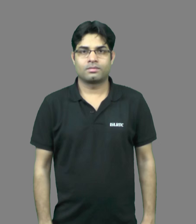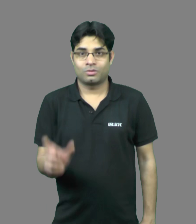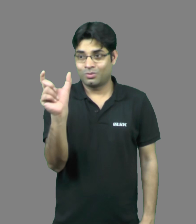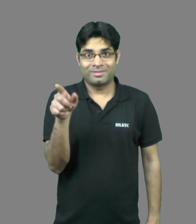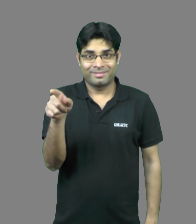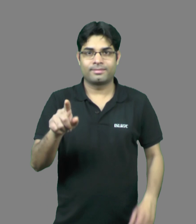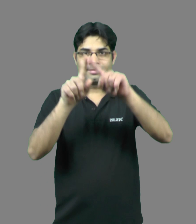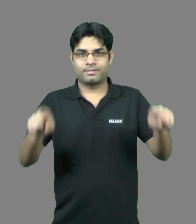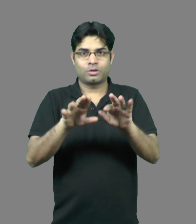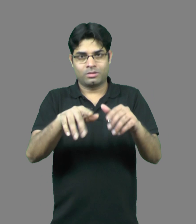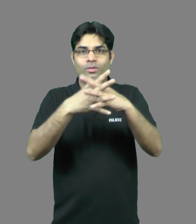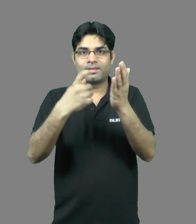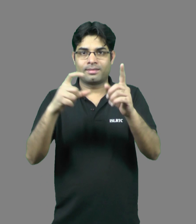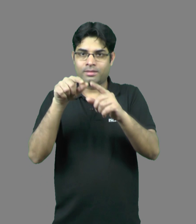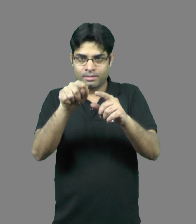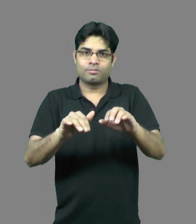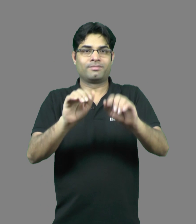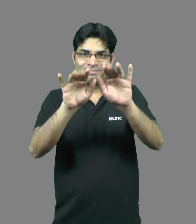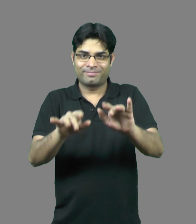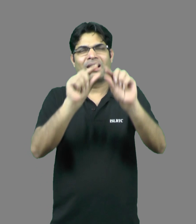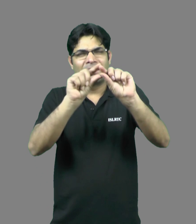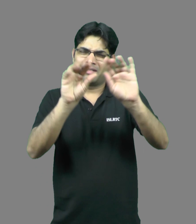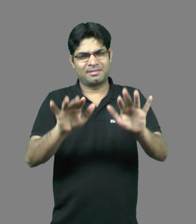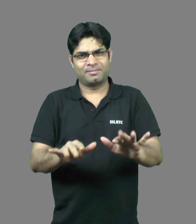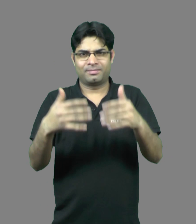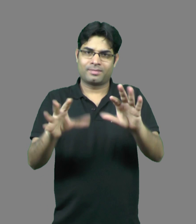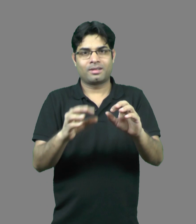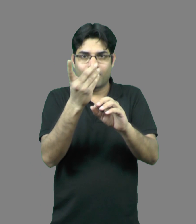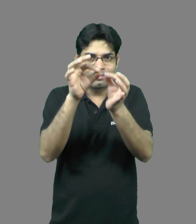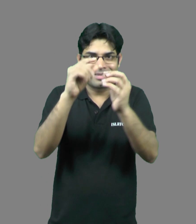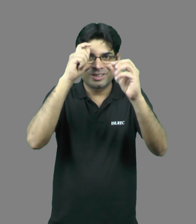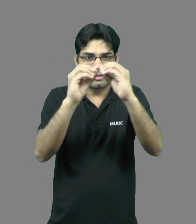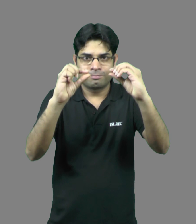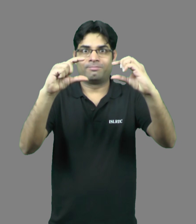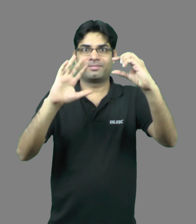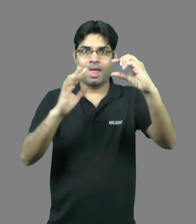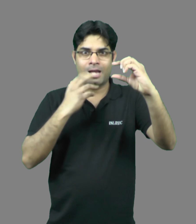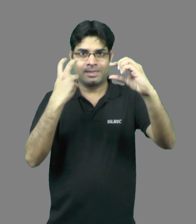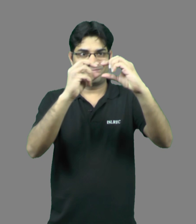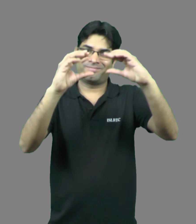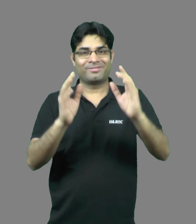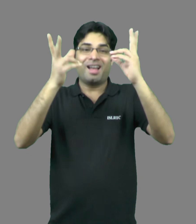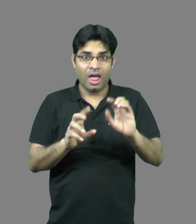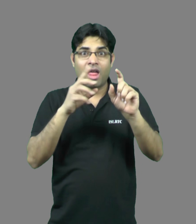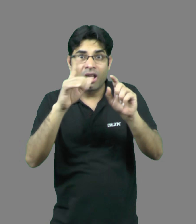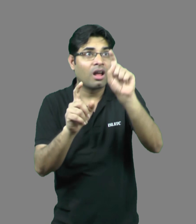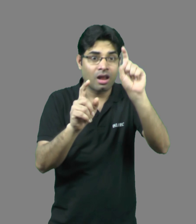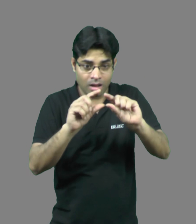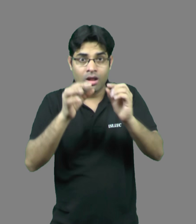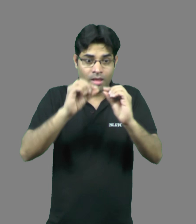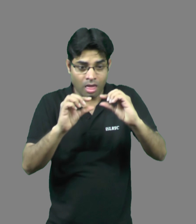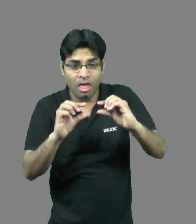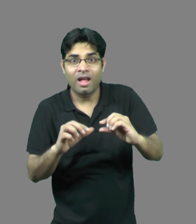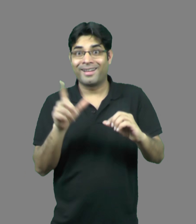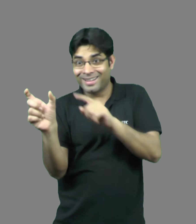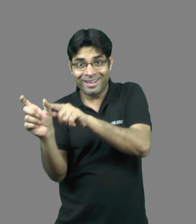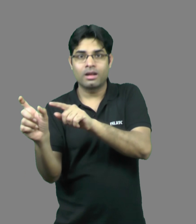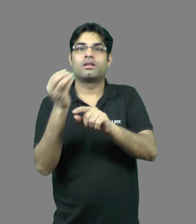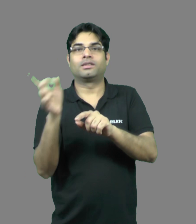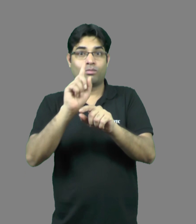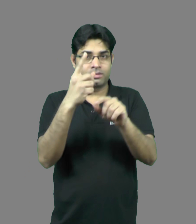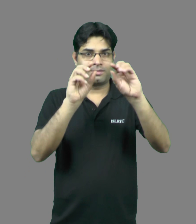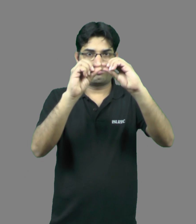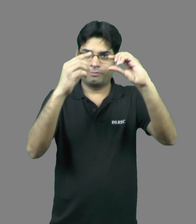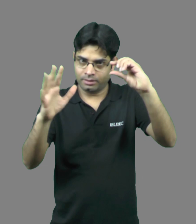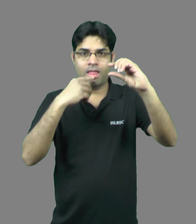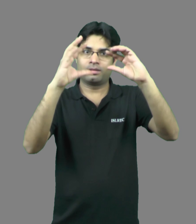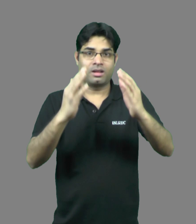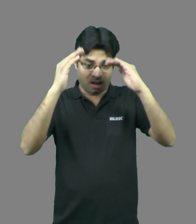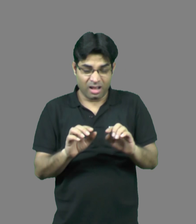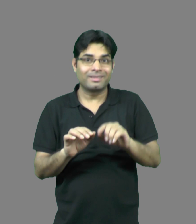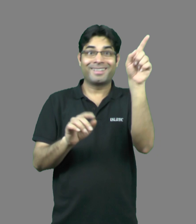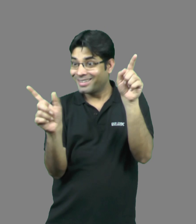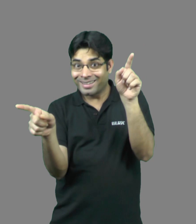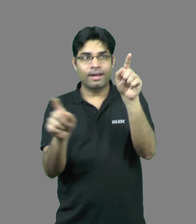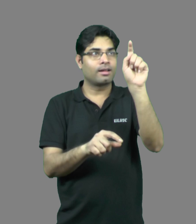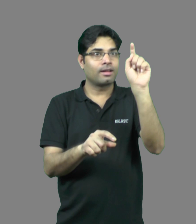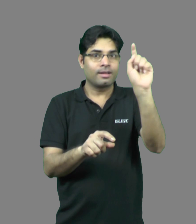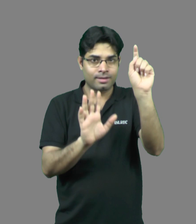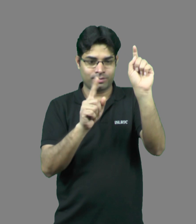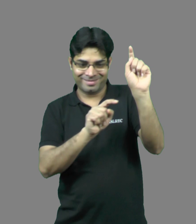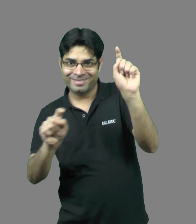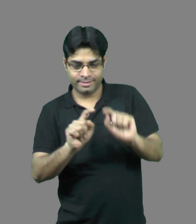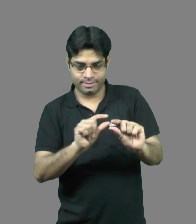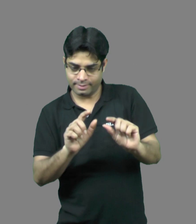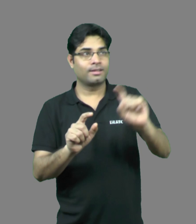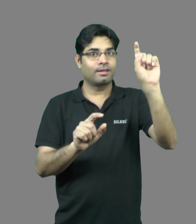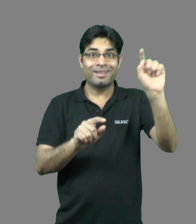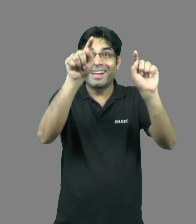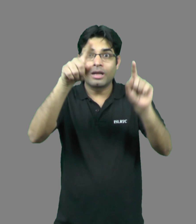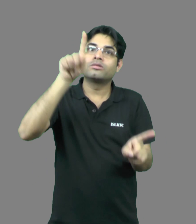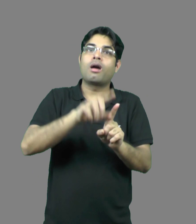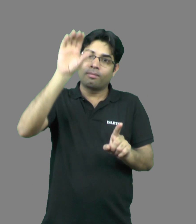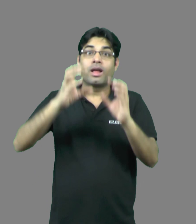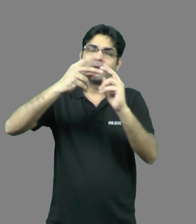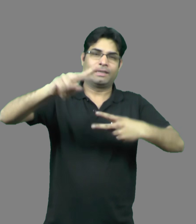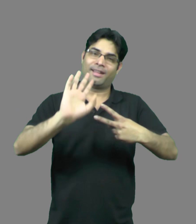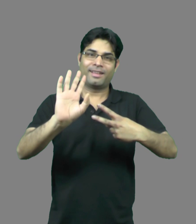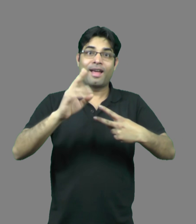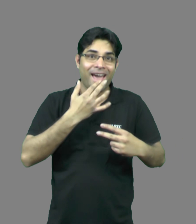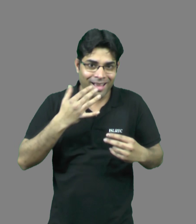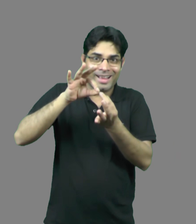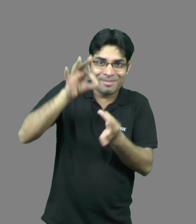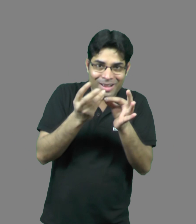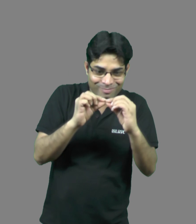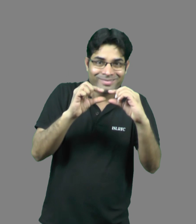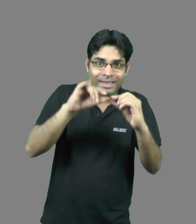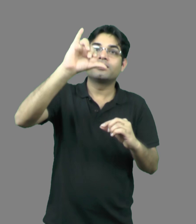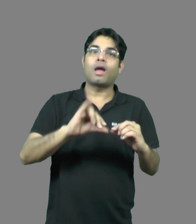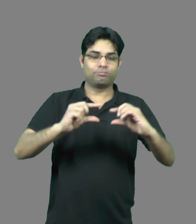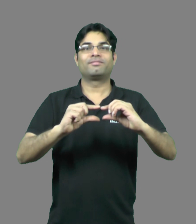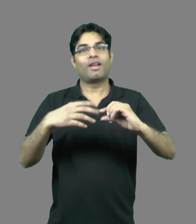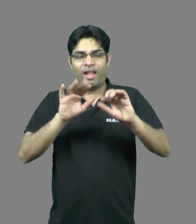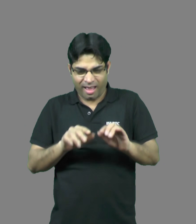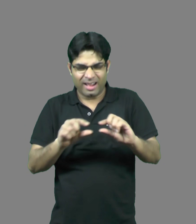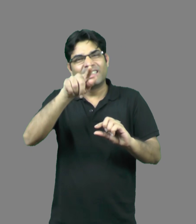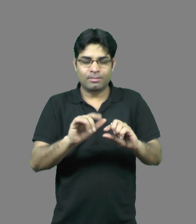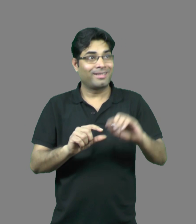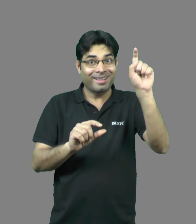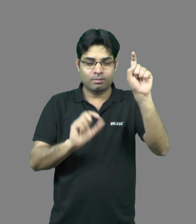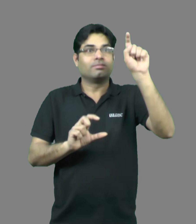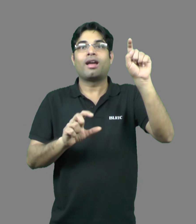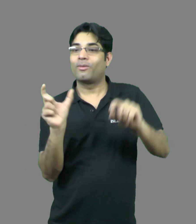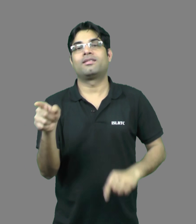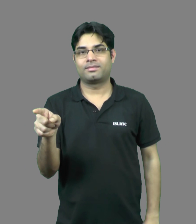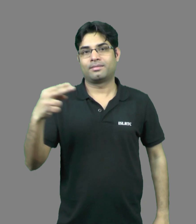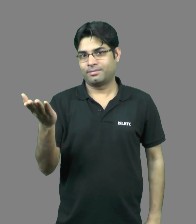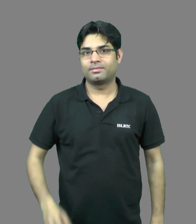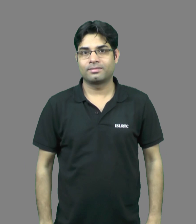Format Painter